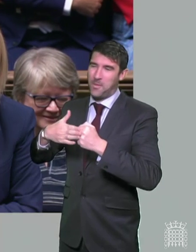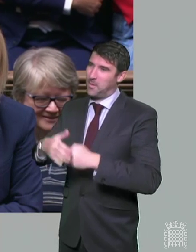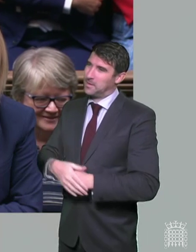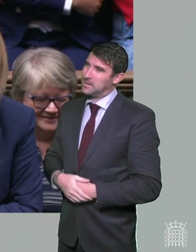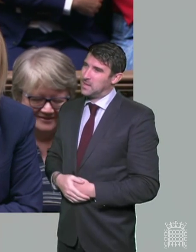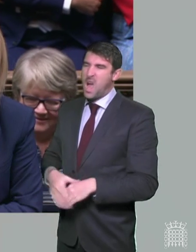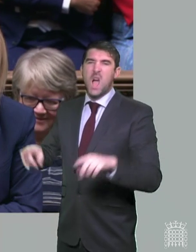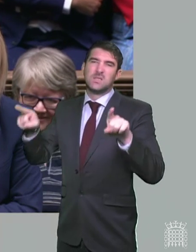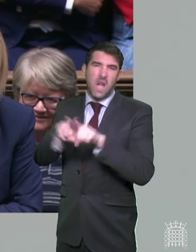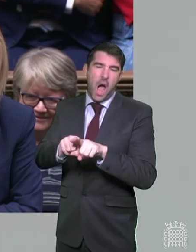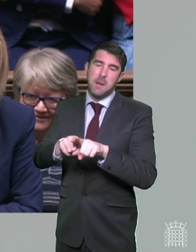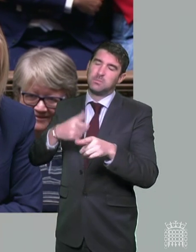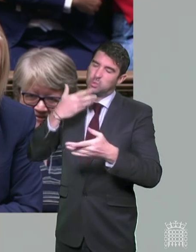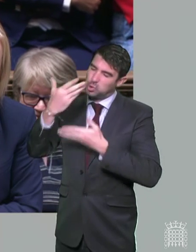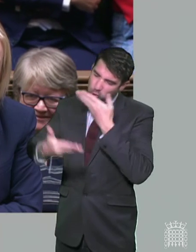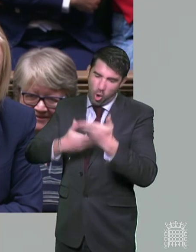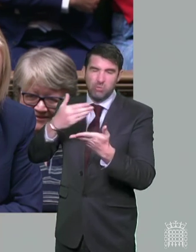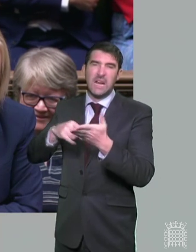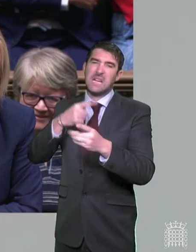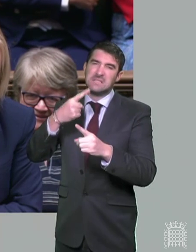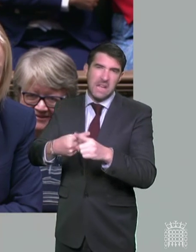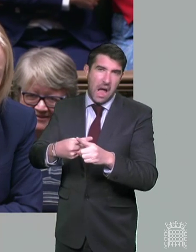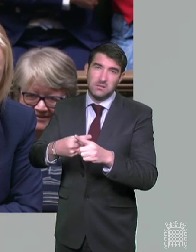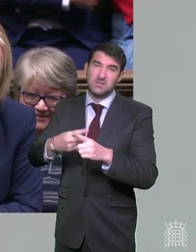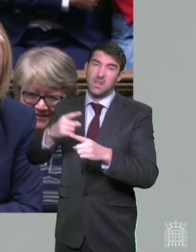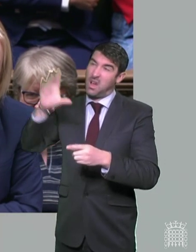It is the same old, same old tax and spend.